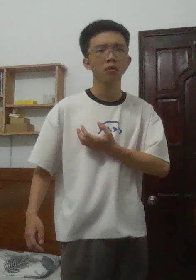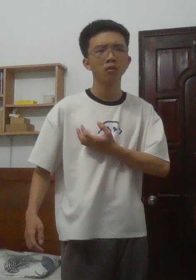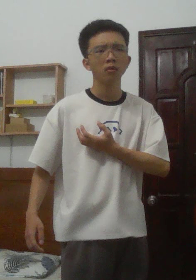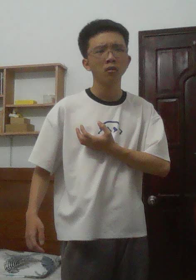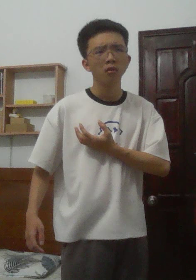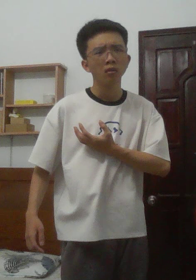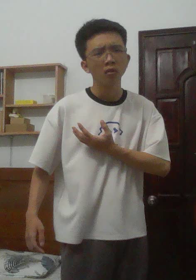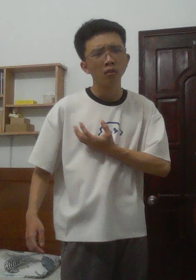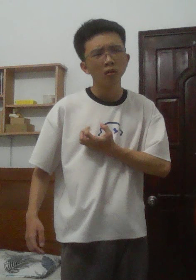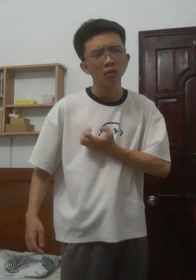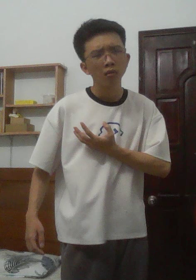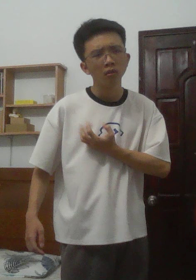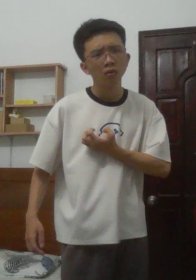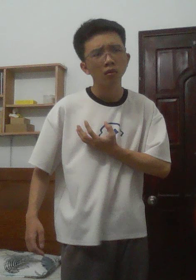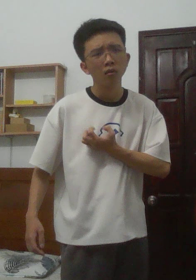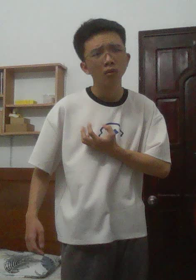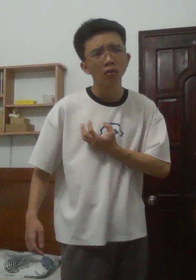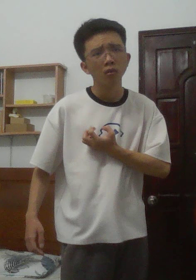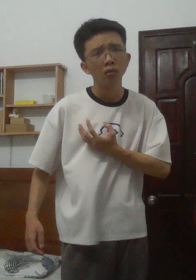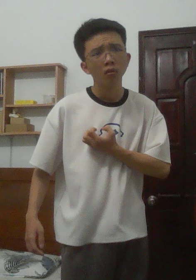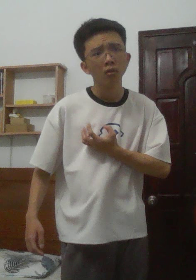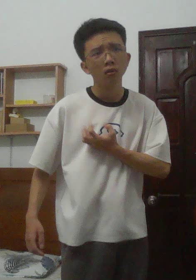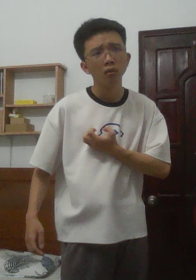lo so